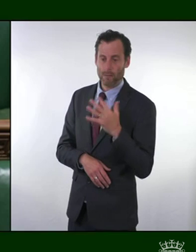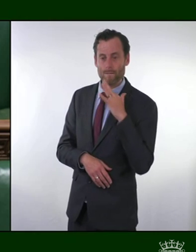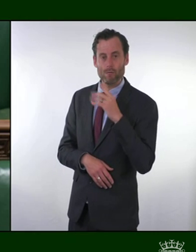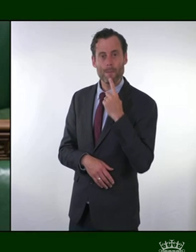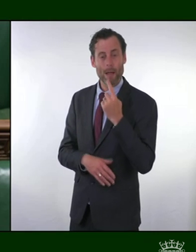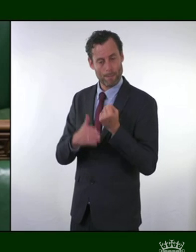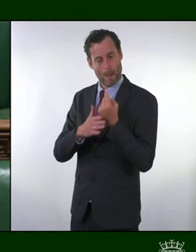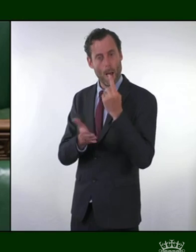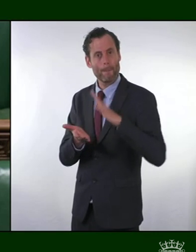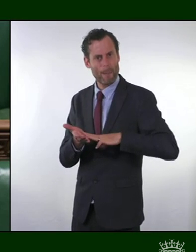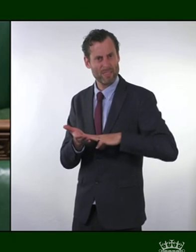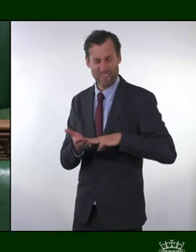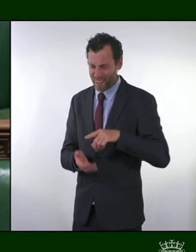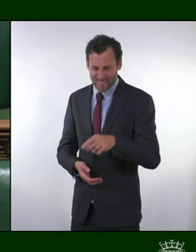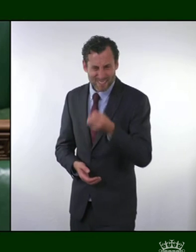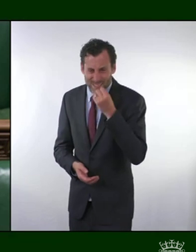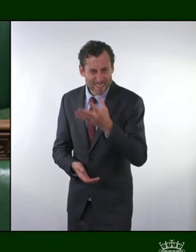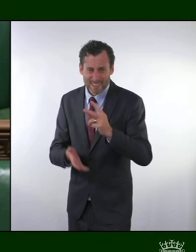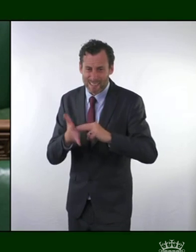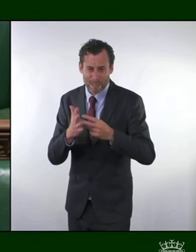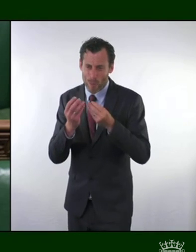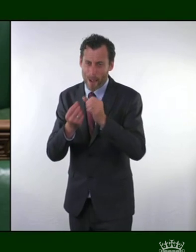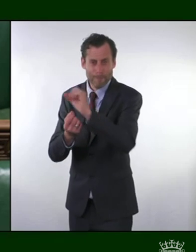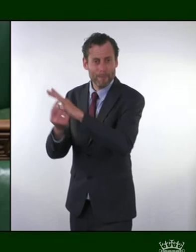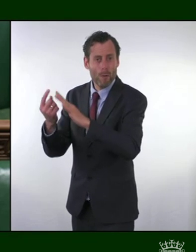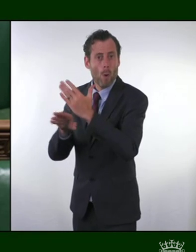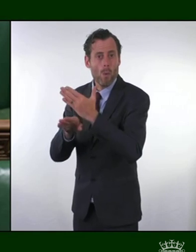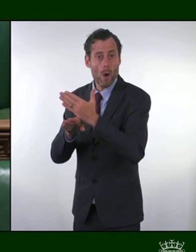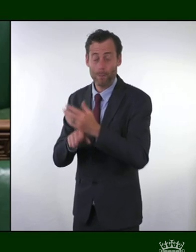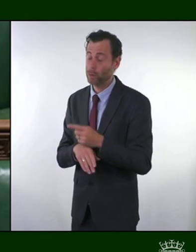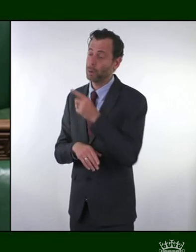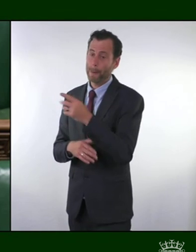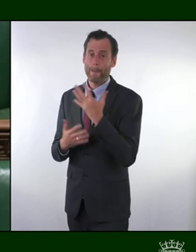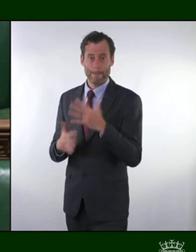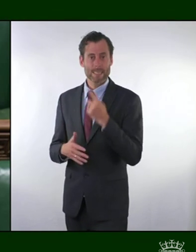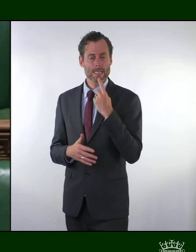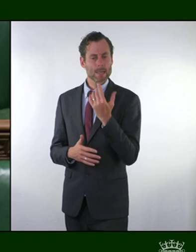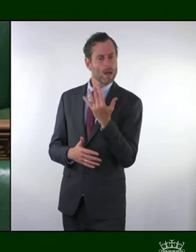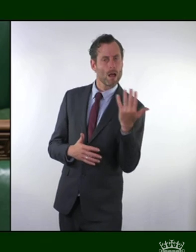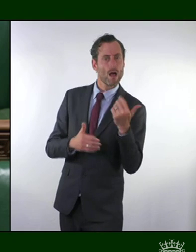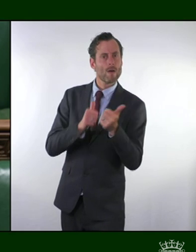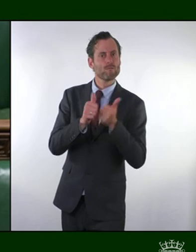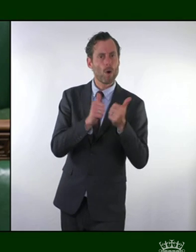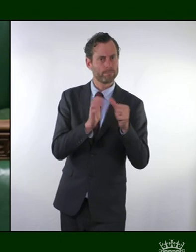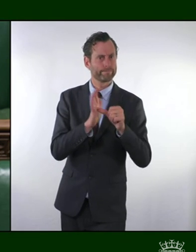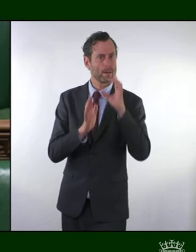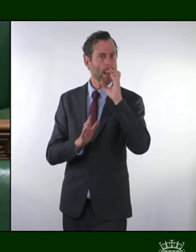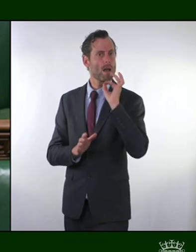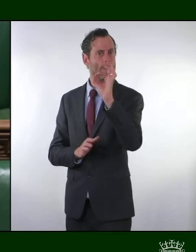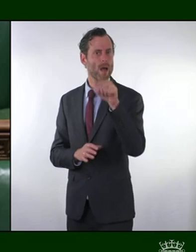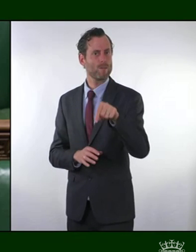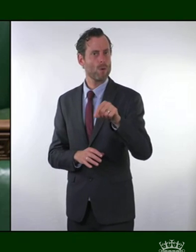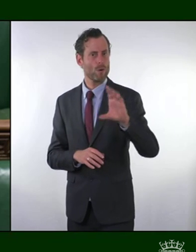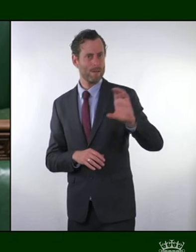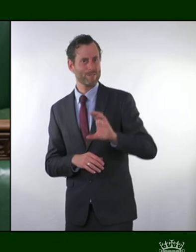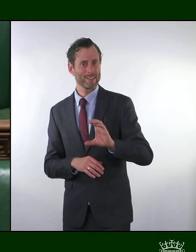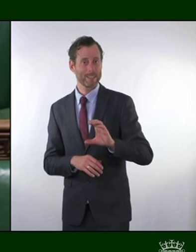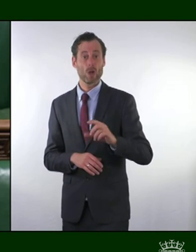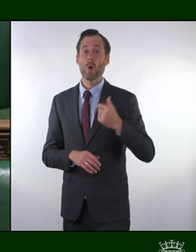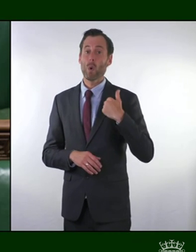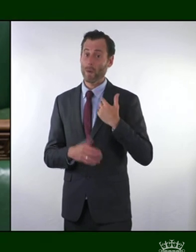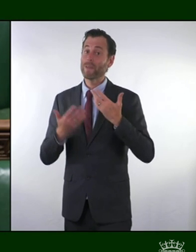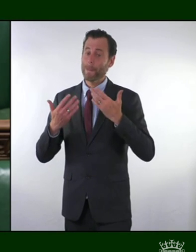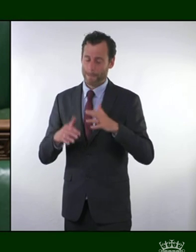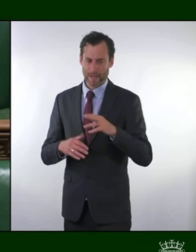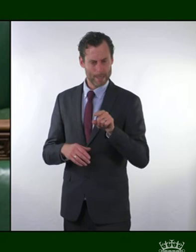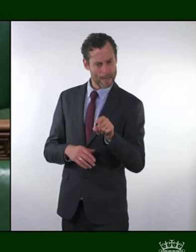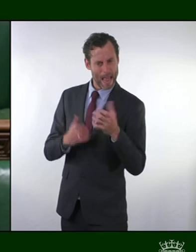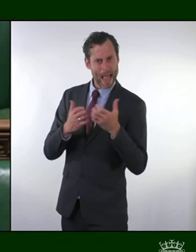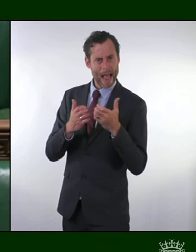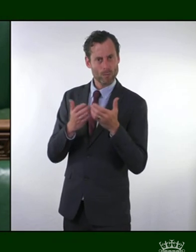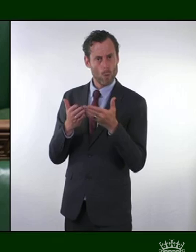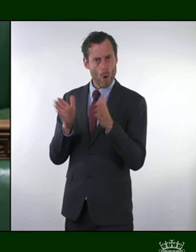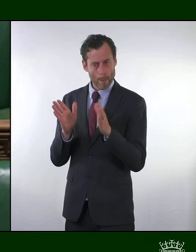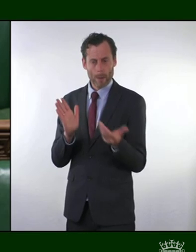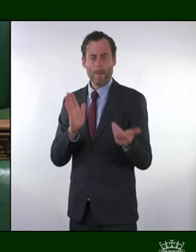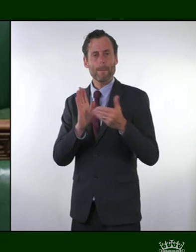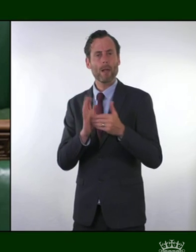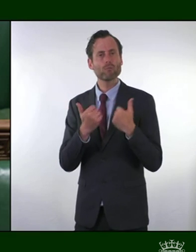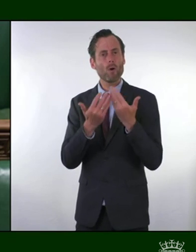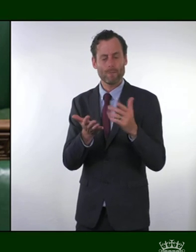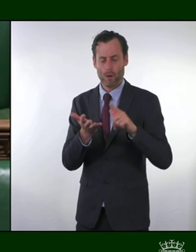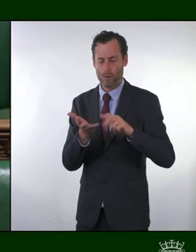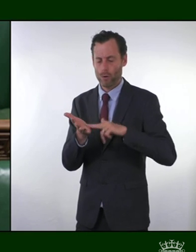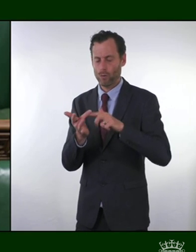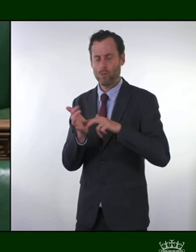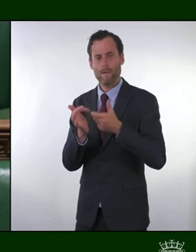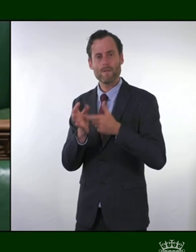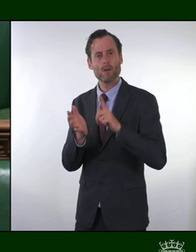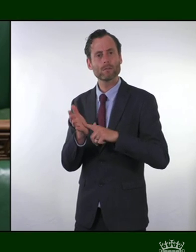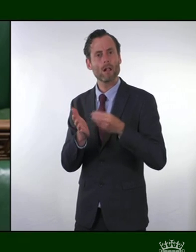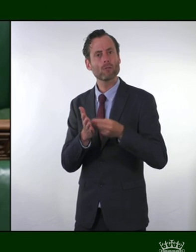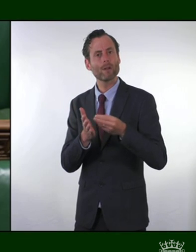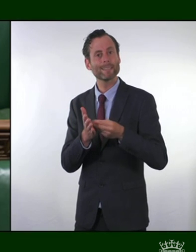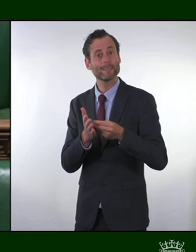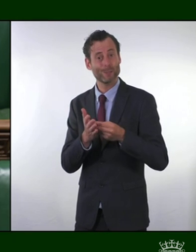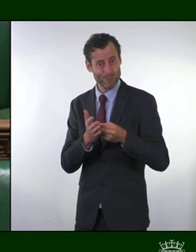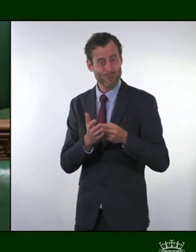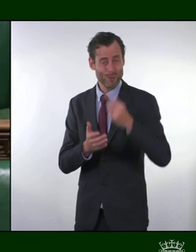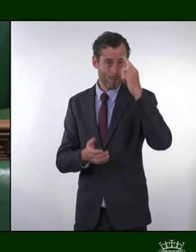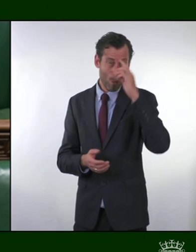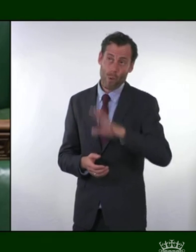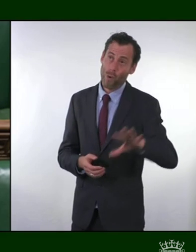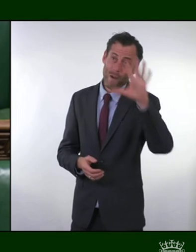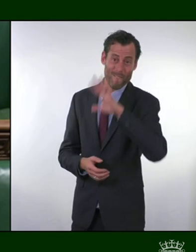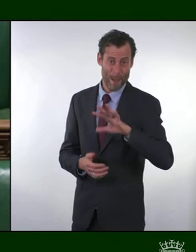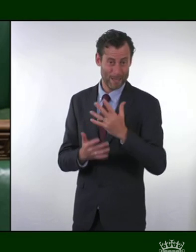It is a fantastic, massive scheme. In addition, for those she rightly identifies who have had difficulties accessing furlough, we have massively increased universal credit, which is up by £1,040 for families across the country.